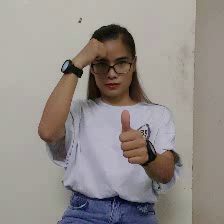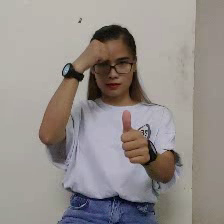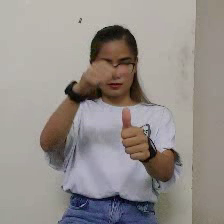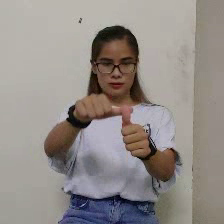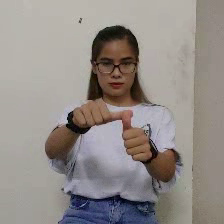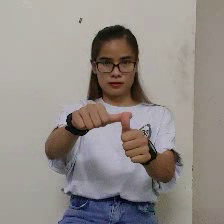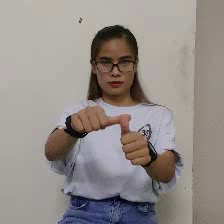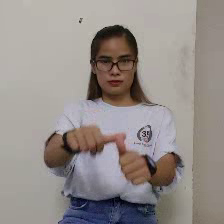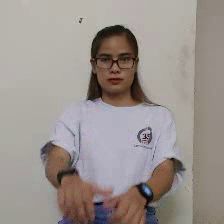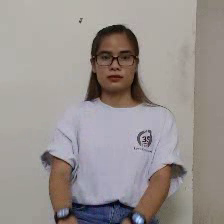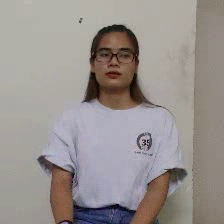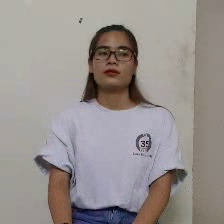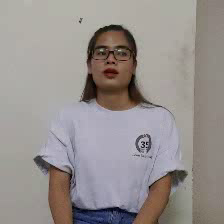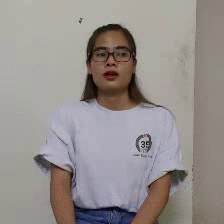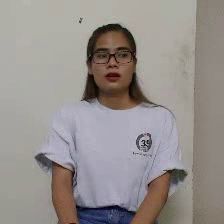Nhớ